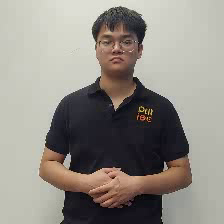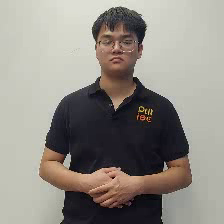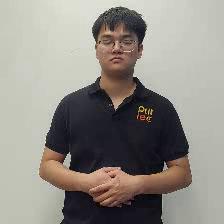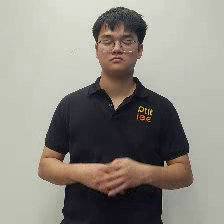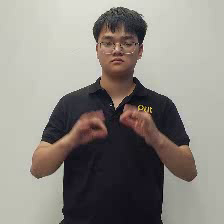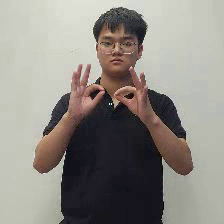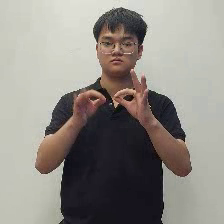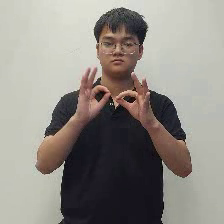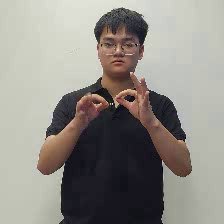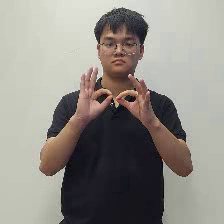Rau